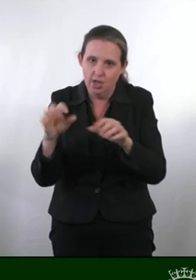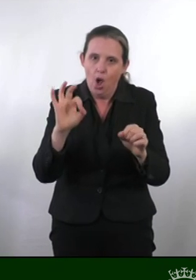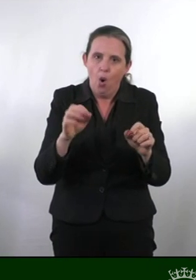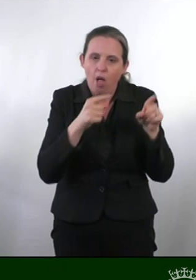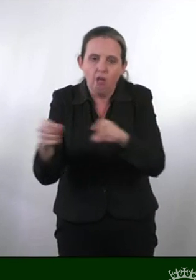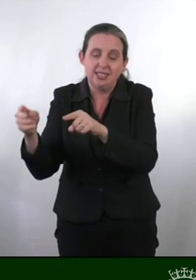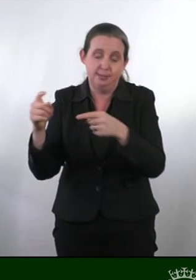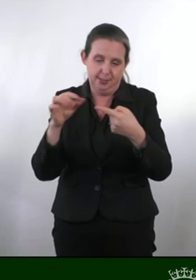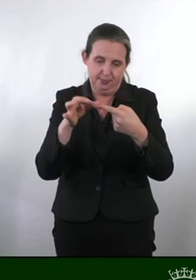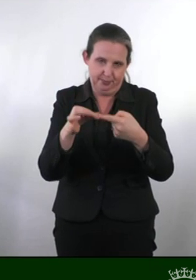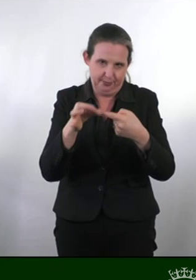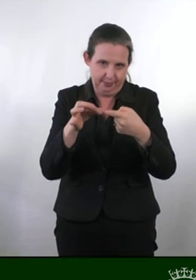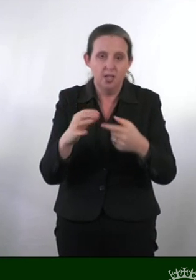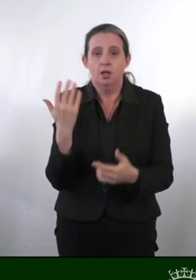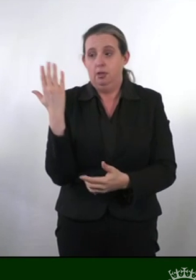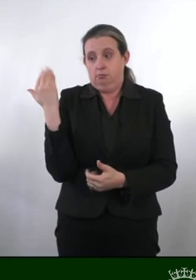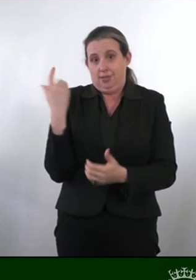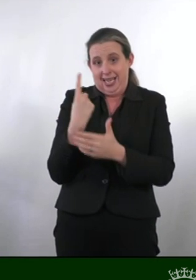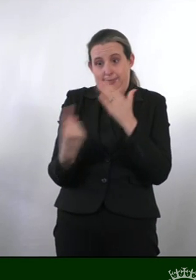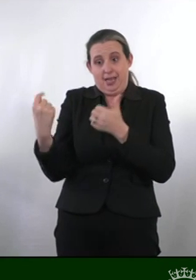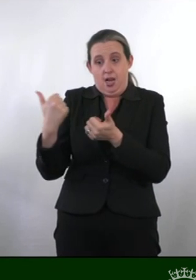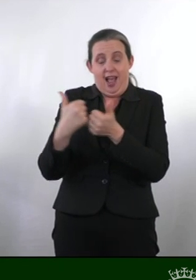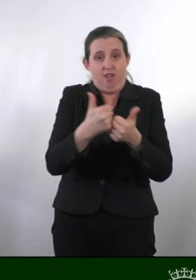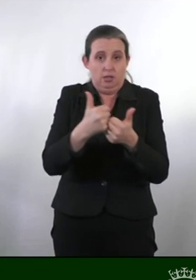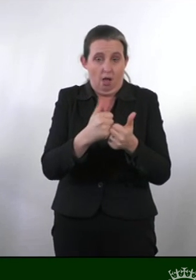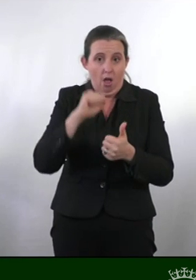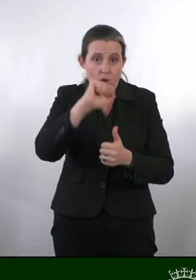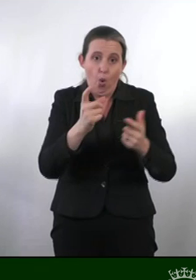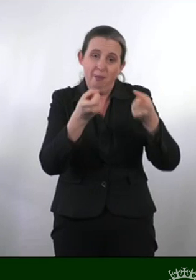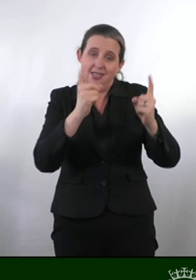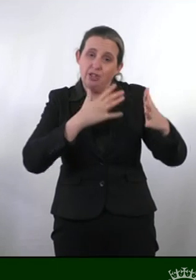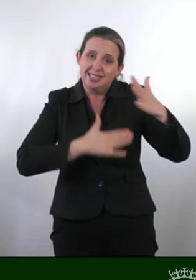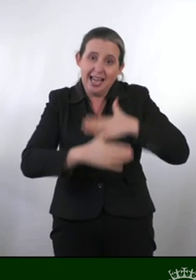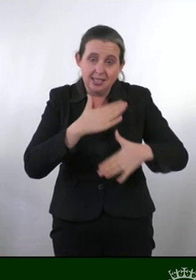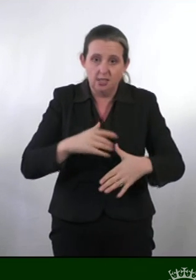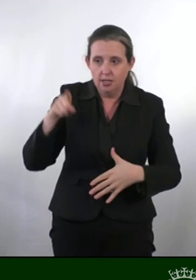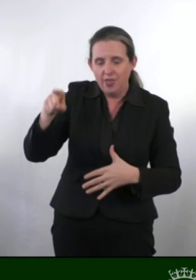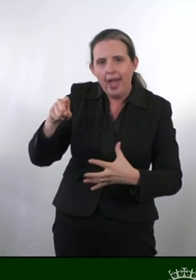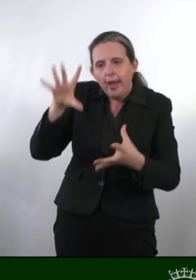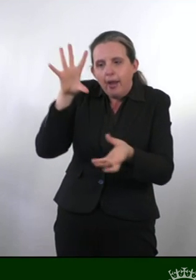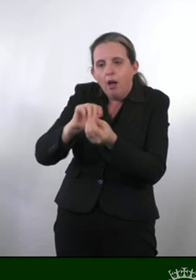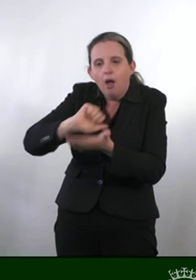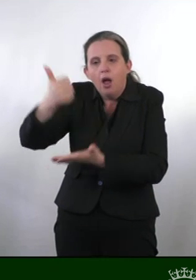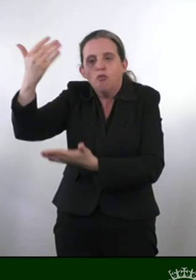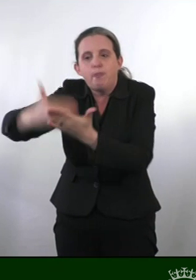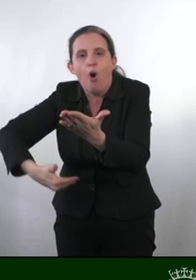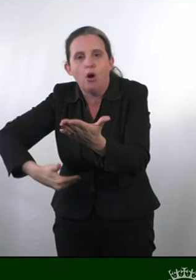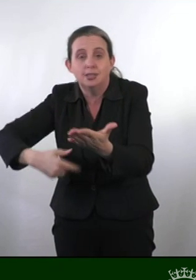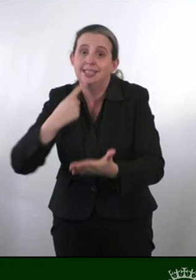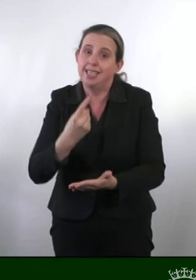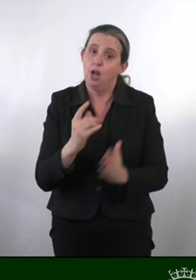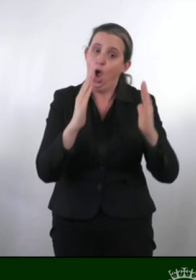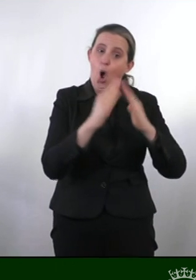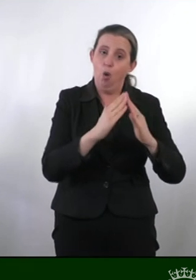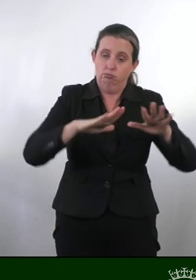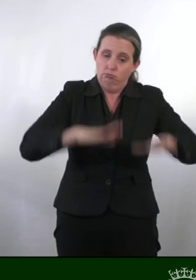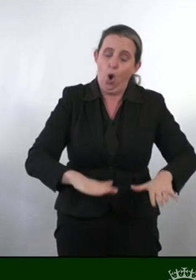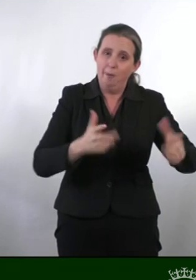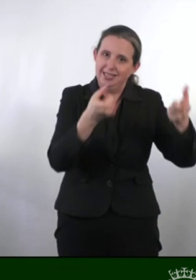The now former independent adviser on ministerial standards concluded that the Home Secretary’s behaviour was, in his words,